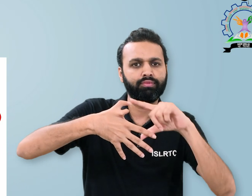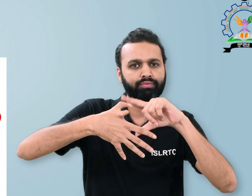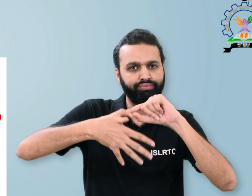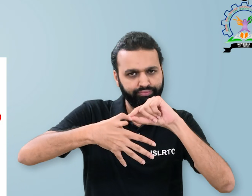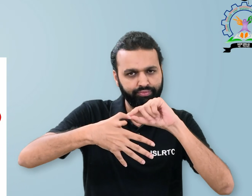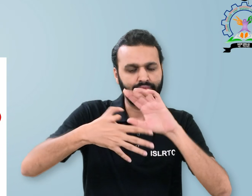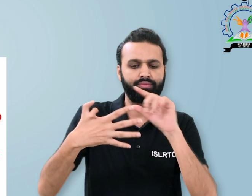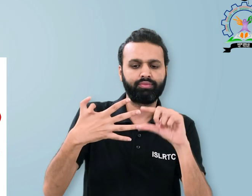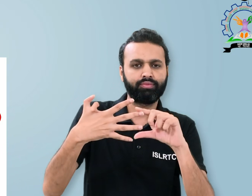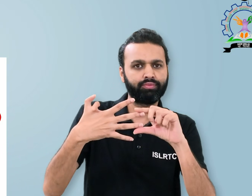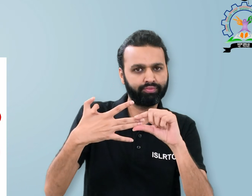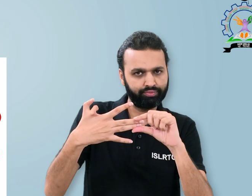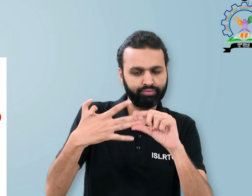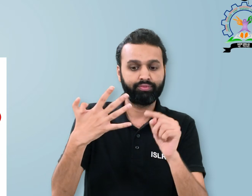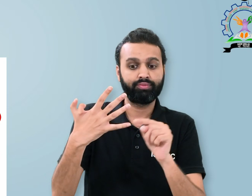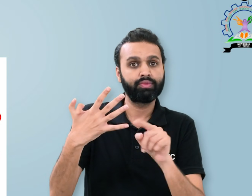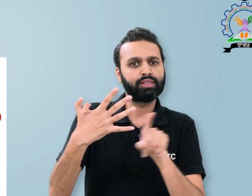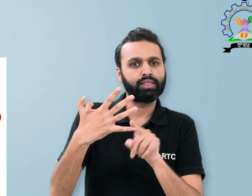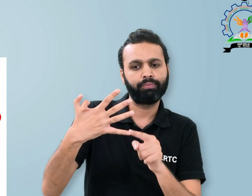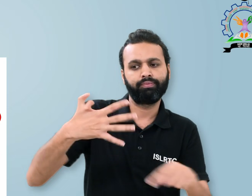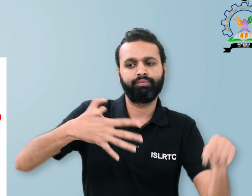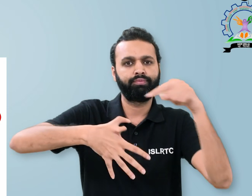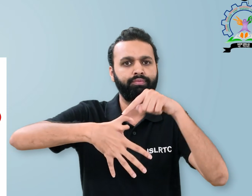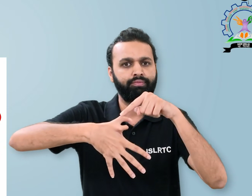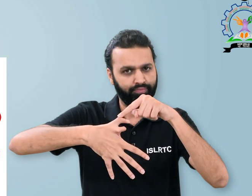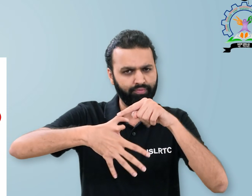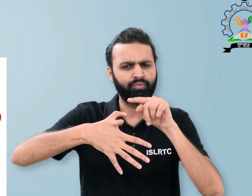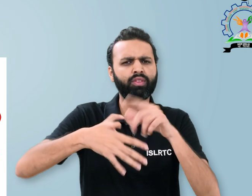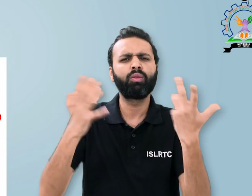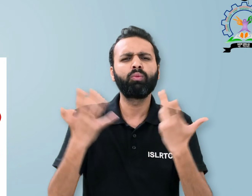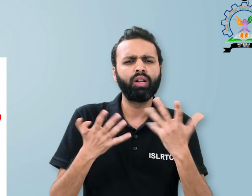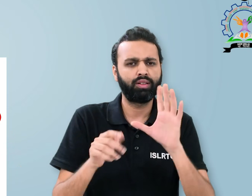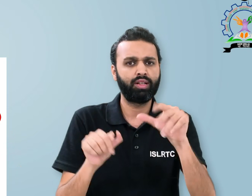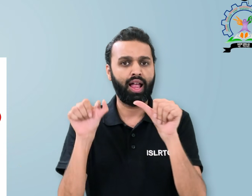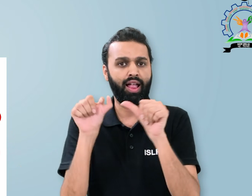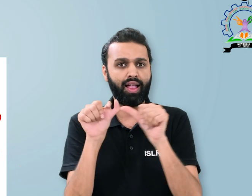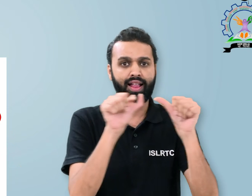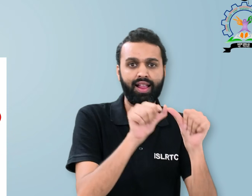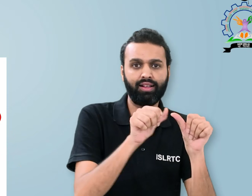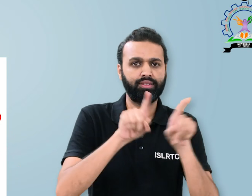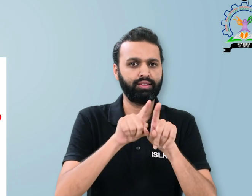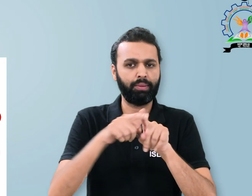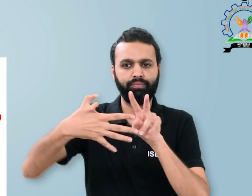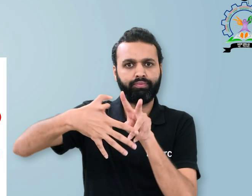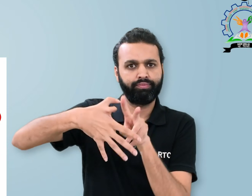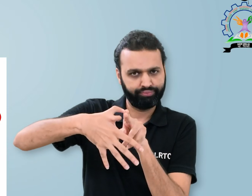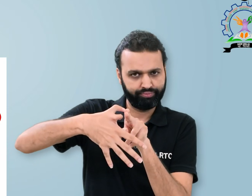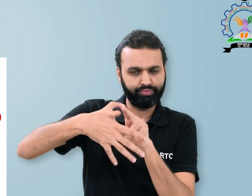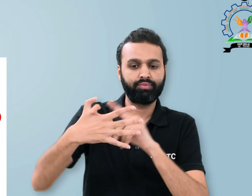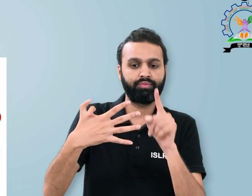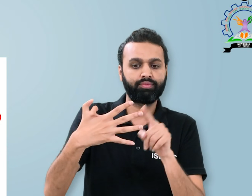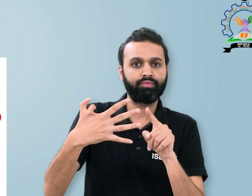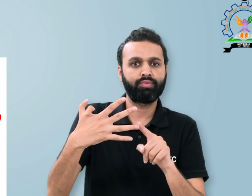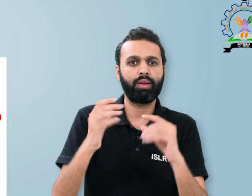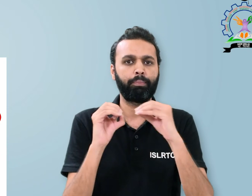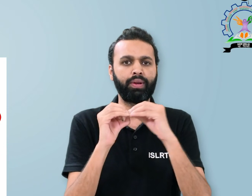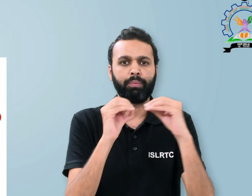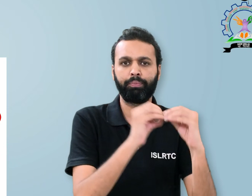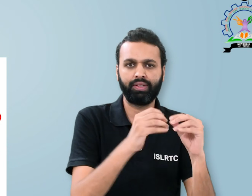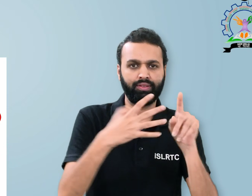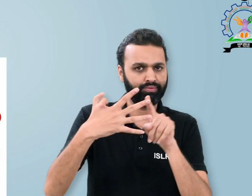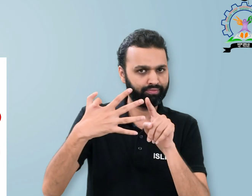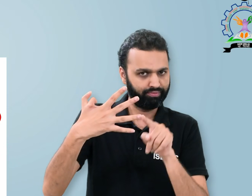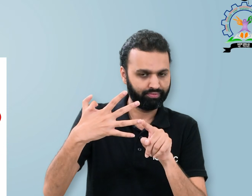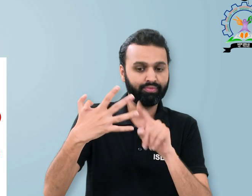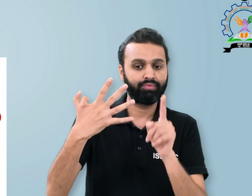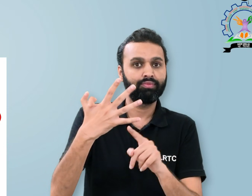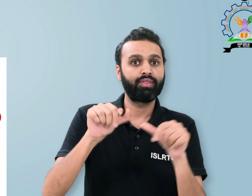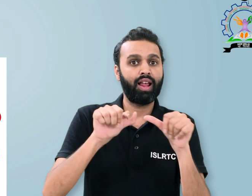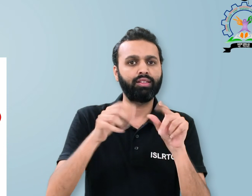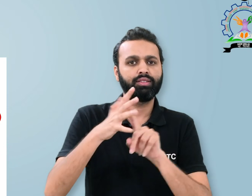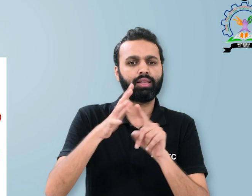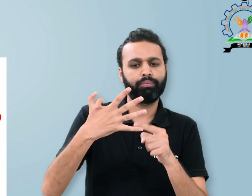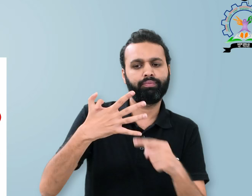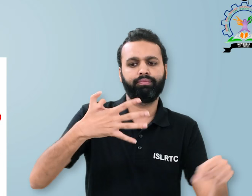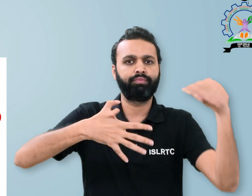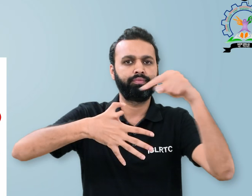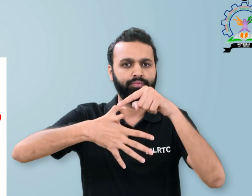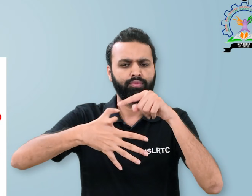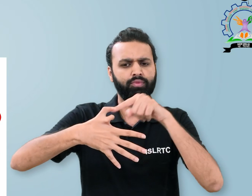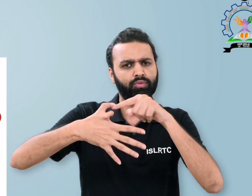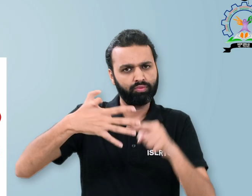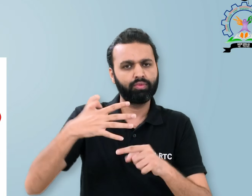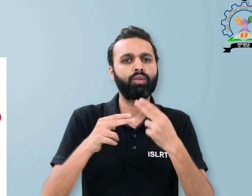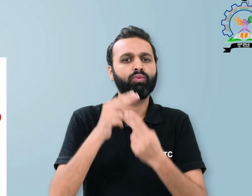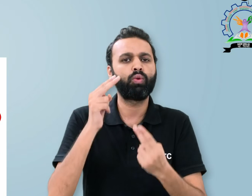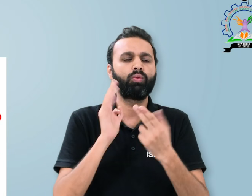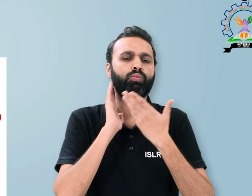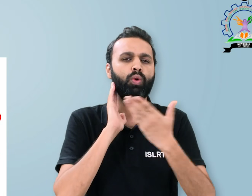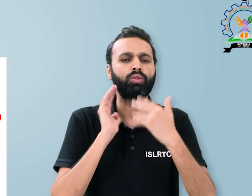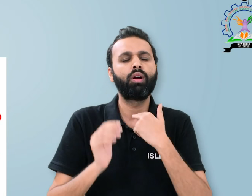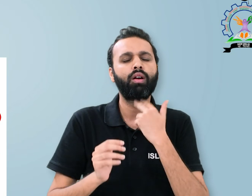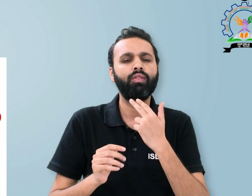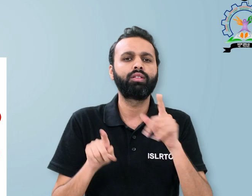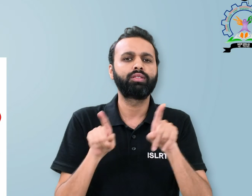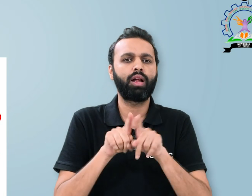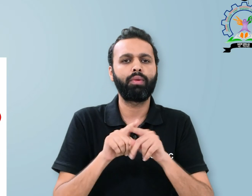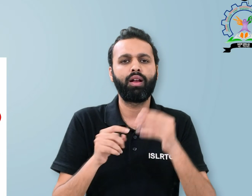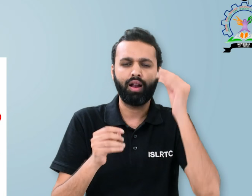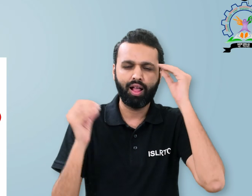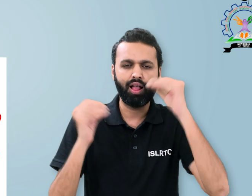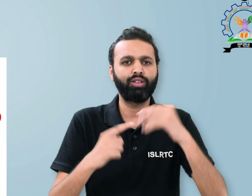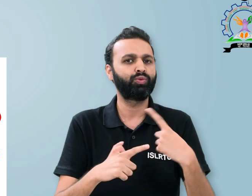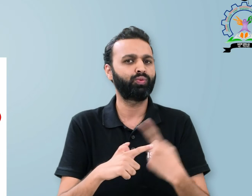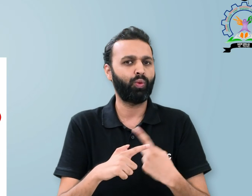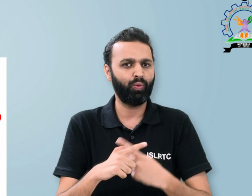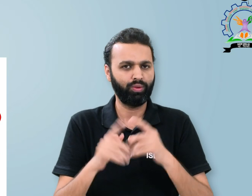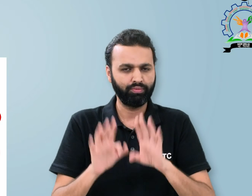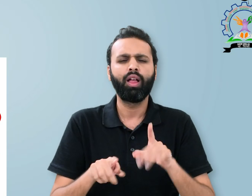The third and fourth sentence end with similar sounds. The fifth and the first sentence end with similar sound.